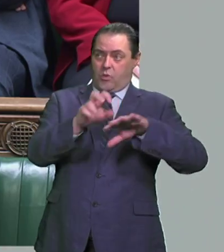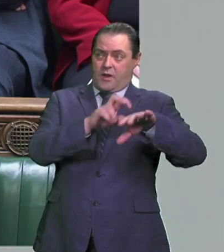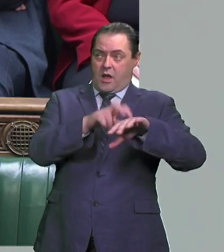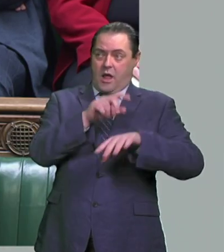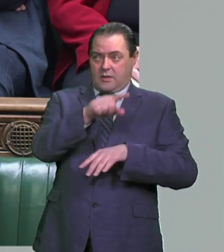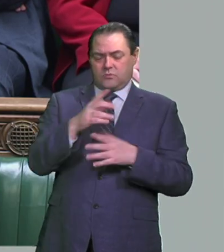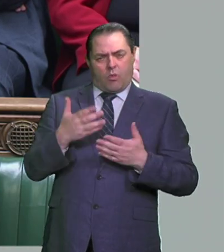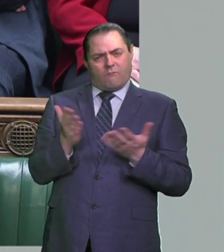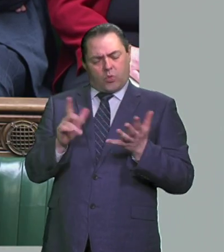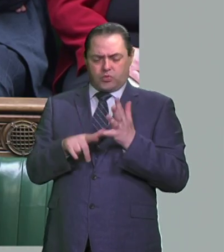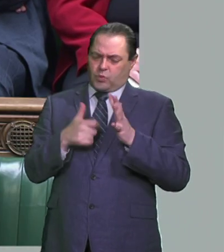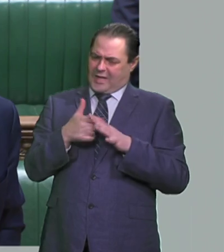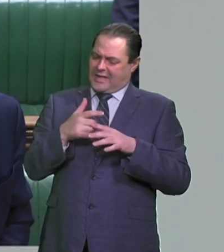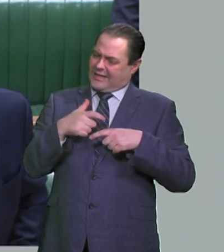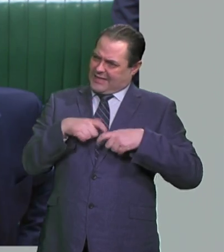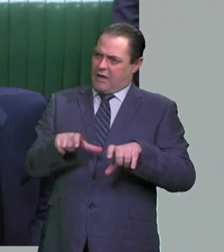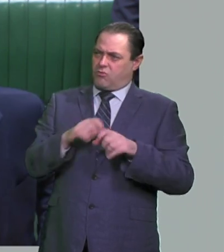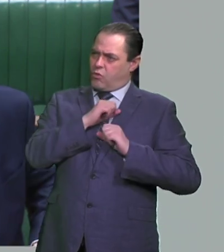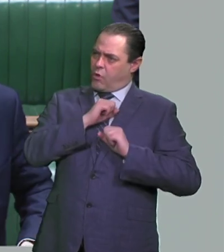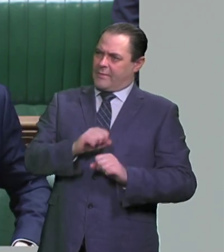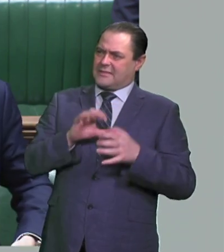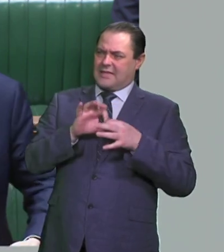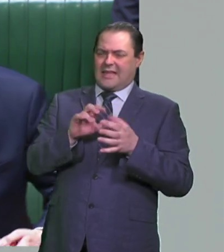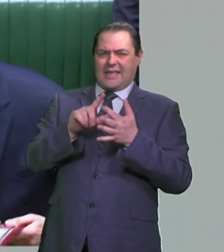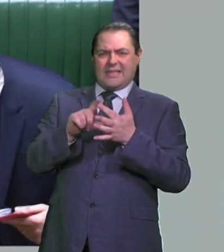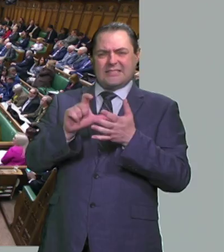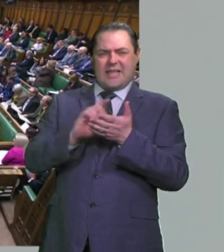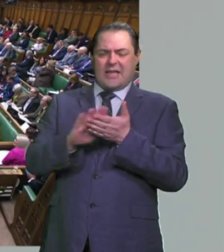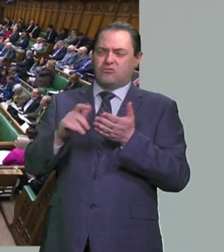Of course the UK continues to be committed to the ECHR.